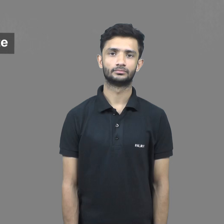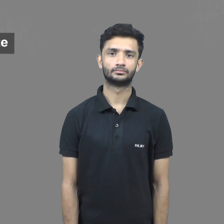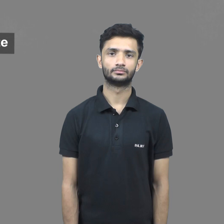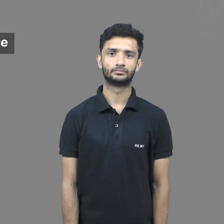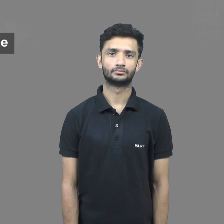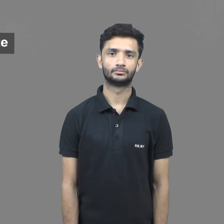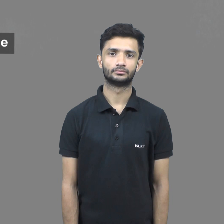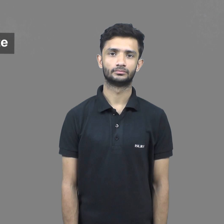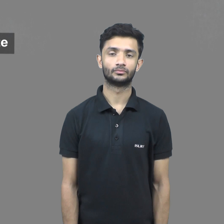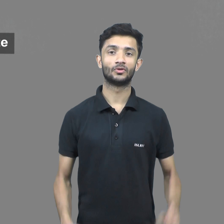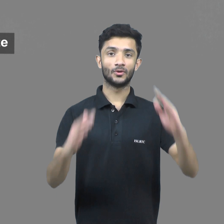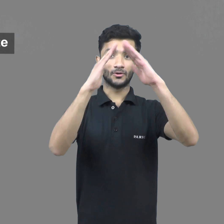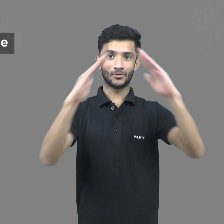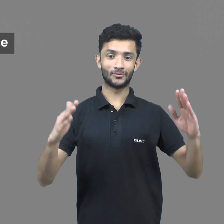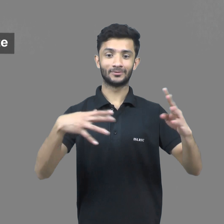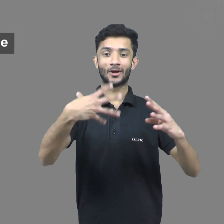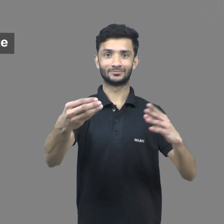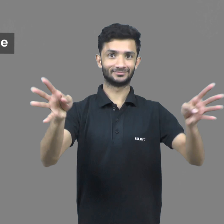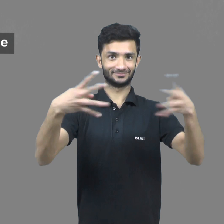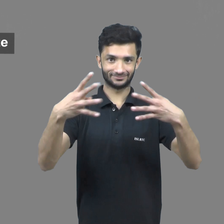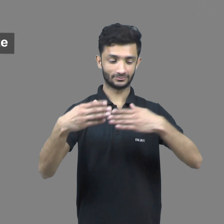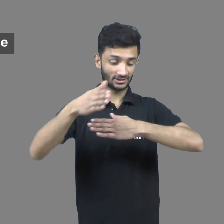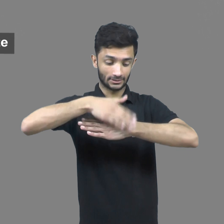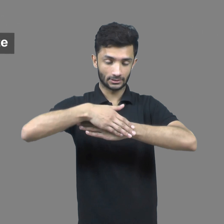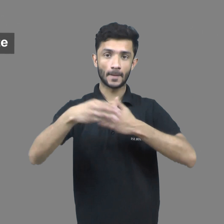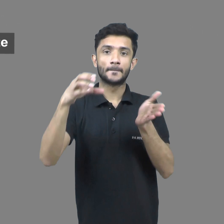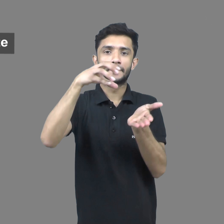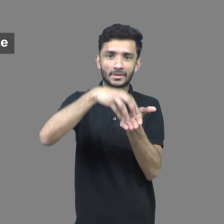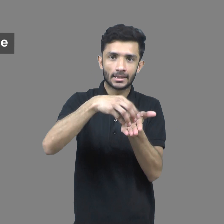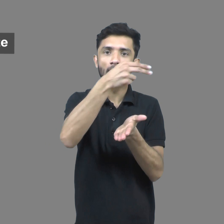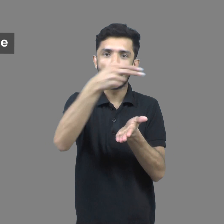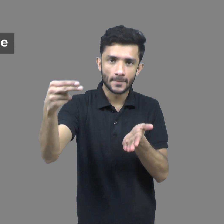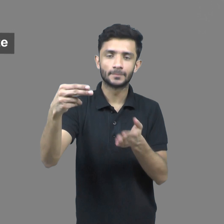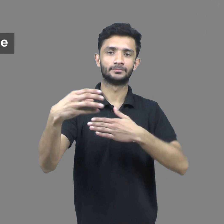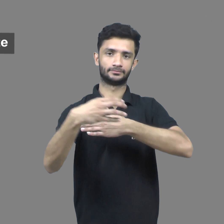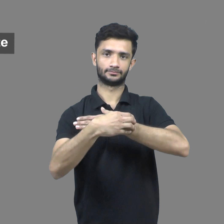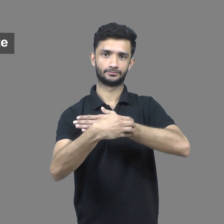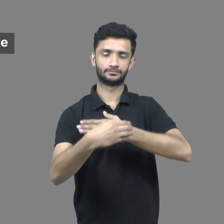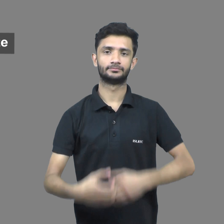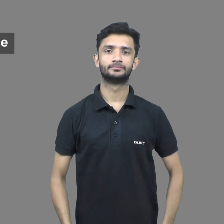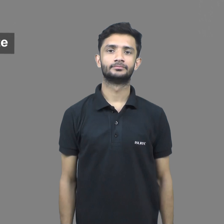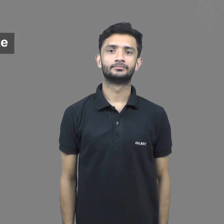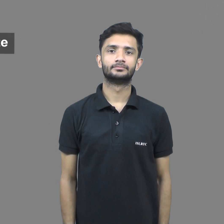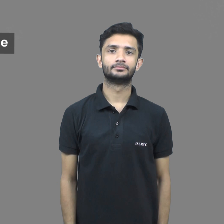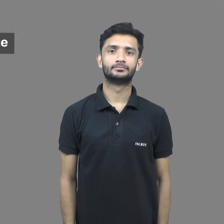Name Plate